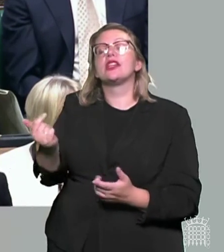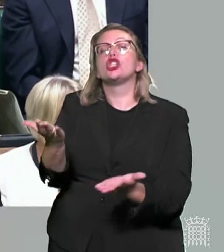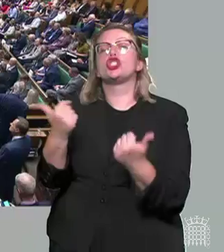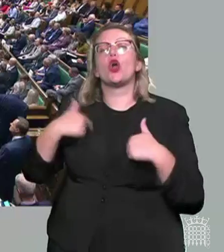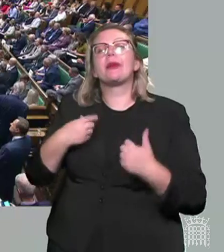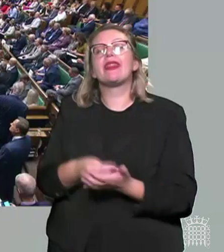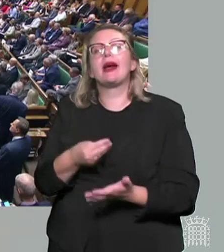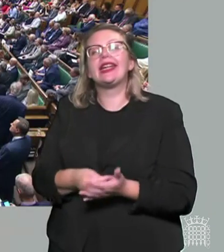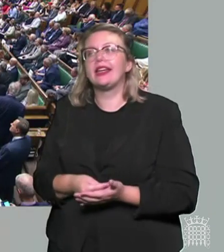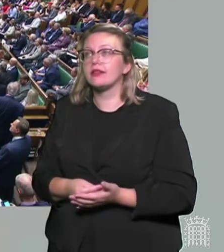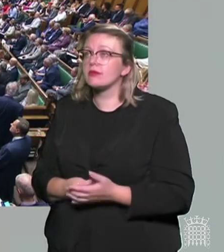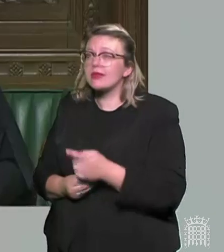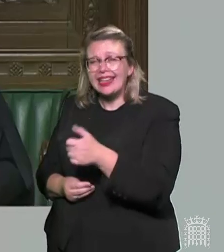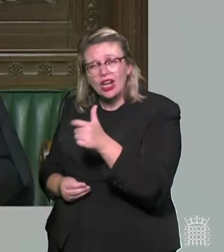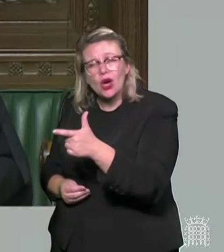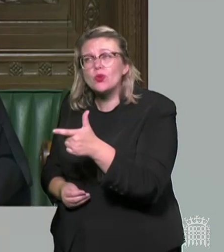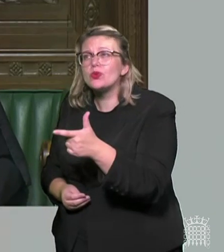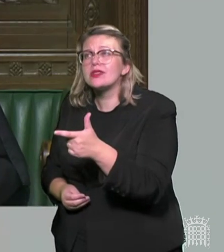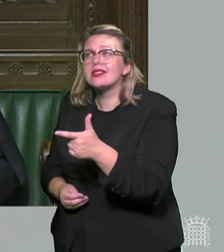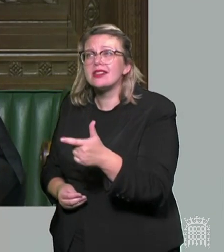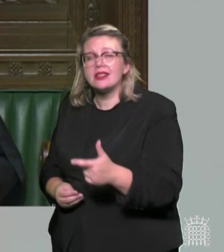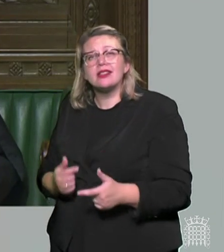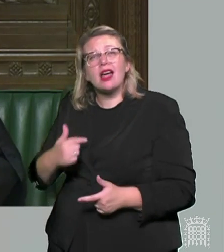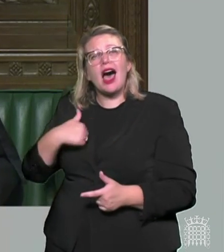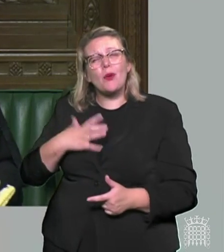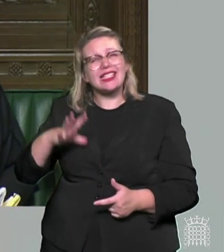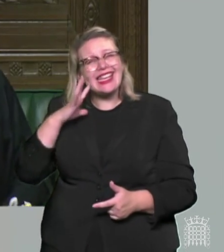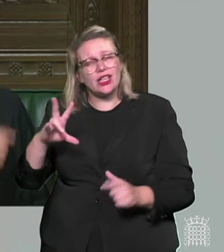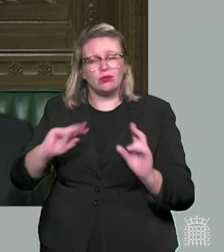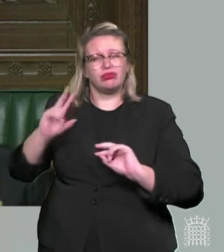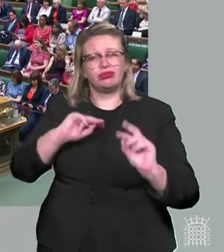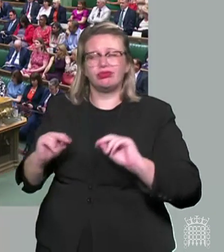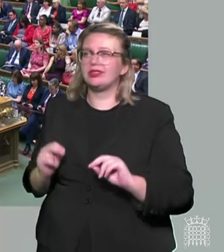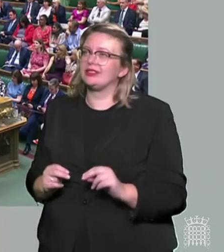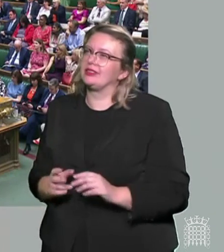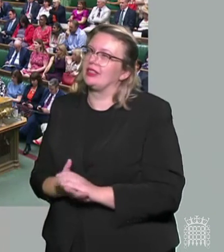Order. I think the Prime Minister has got the message—also, I would like to hear your question as well.